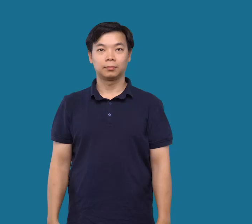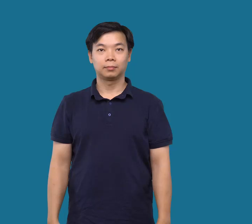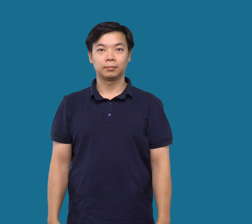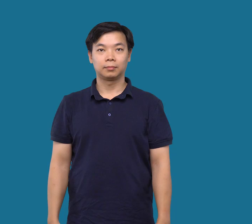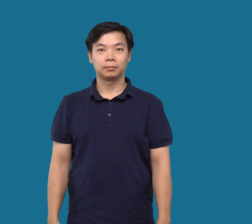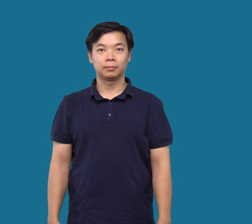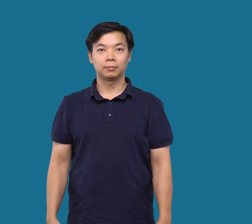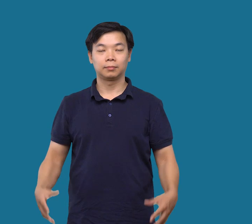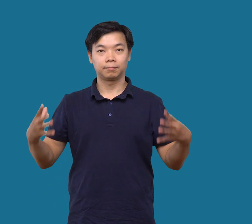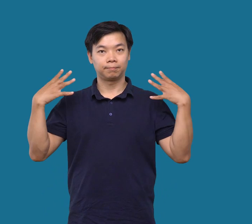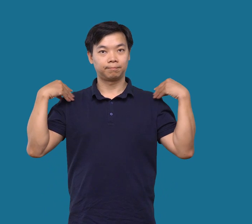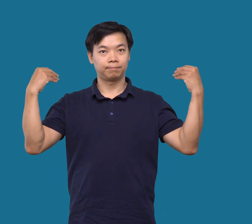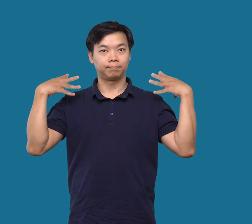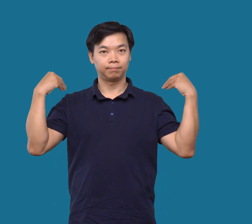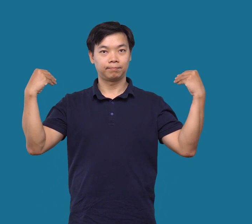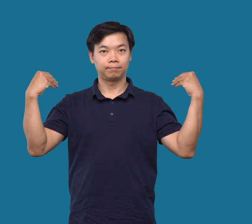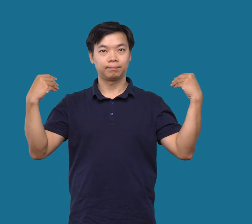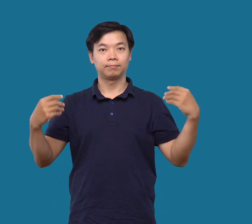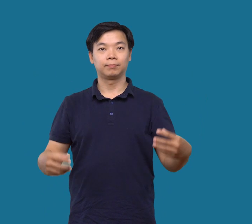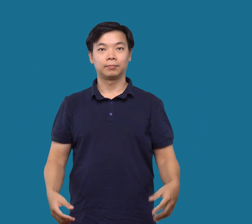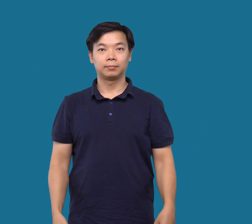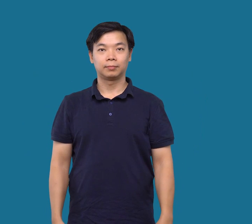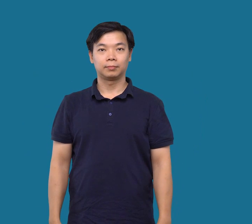Phi-líp-pin (nước Phi-líp-pin)